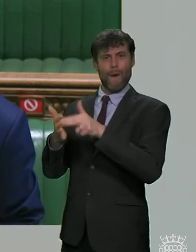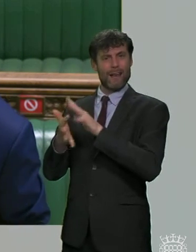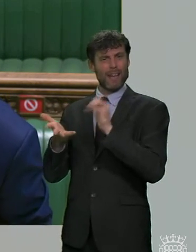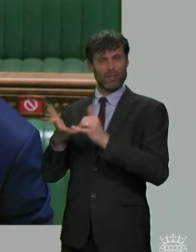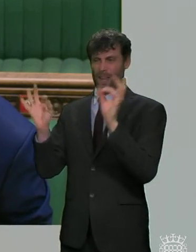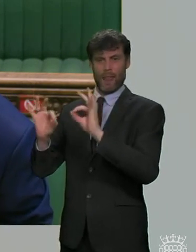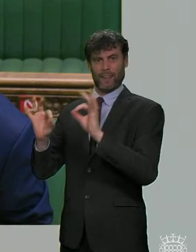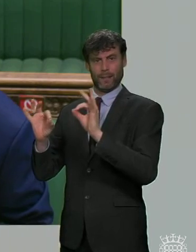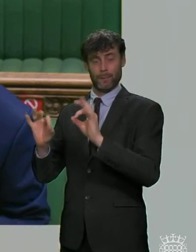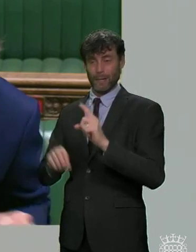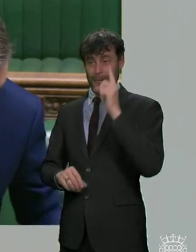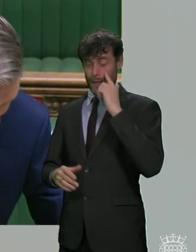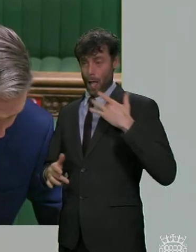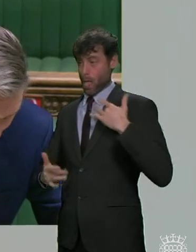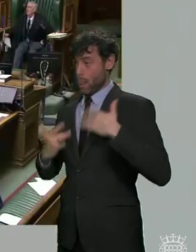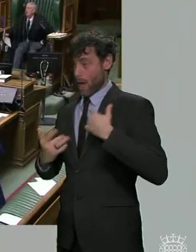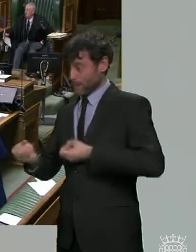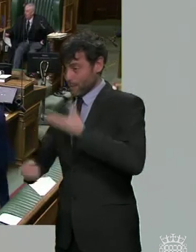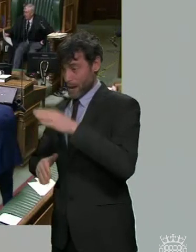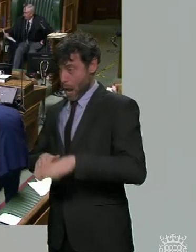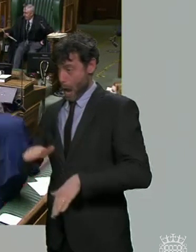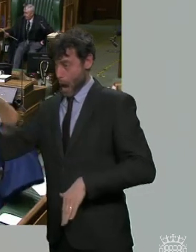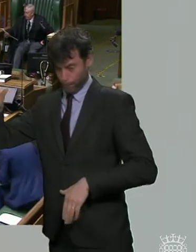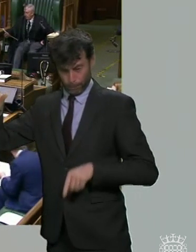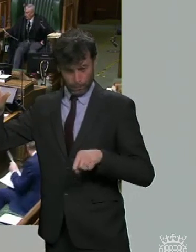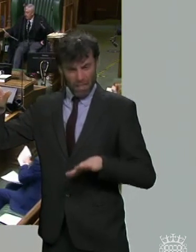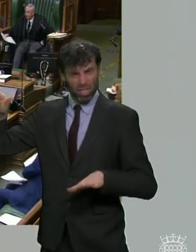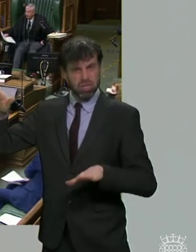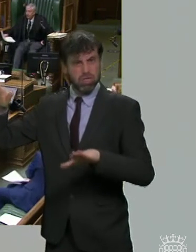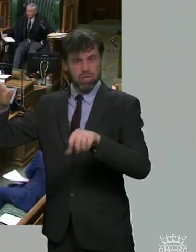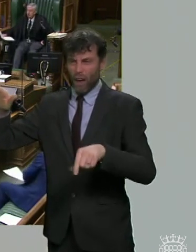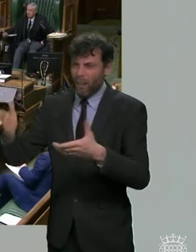How on earth does he justify that?